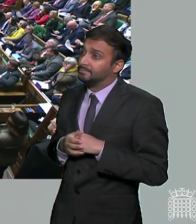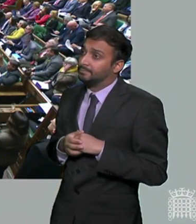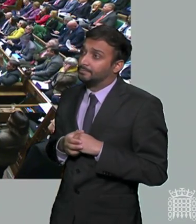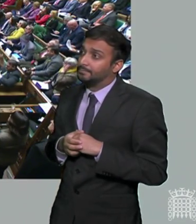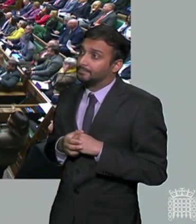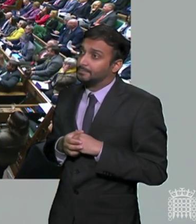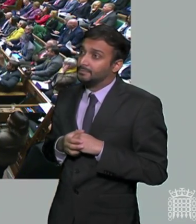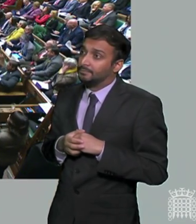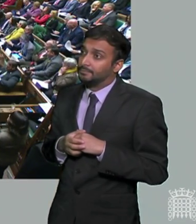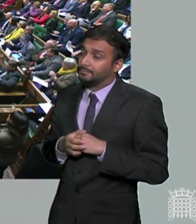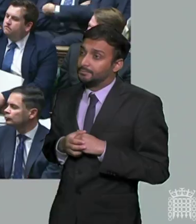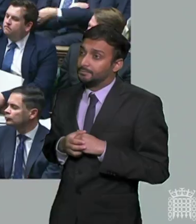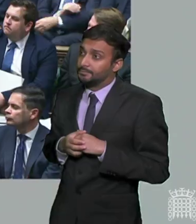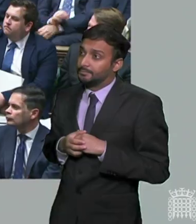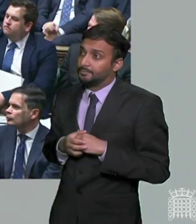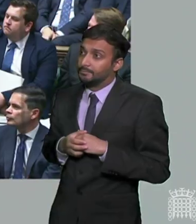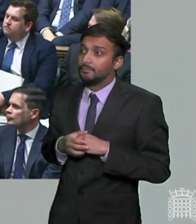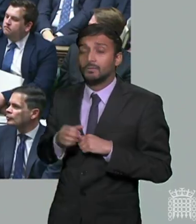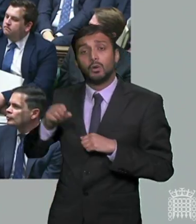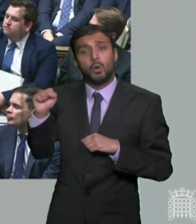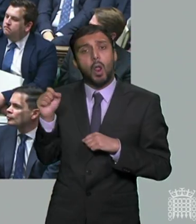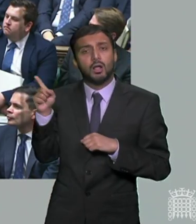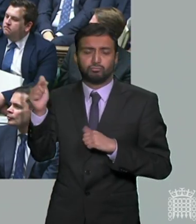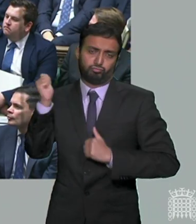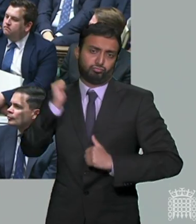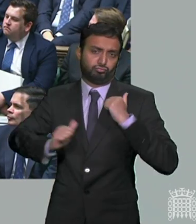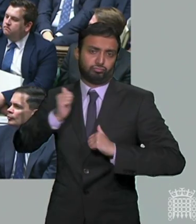Scotland is a proud nation with a unique heritage.